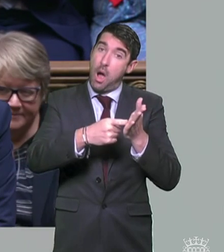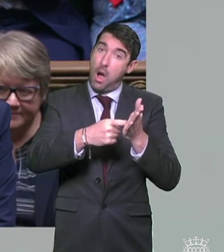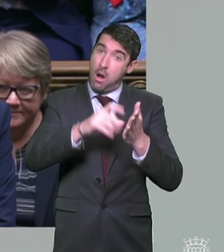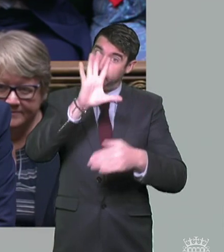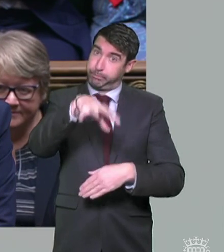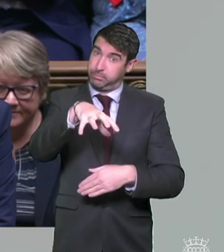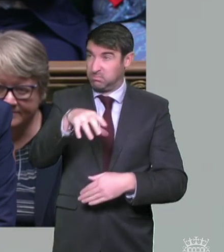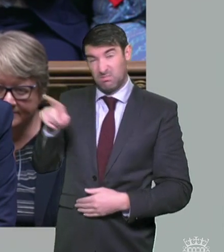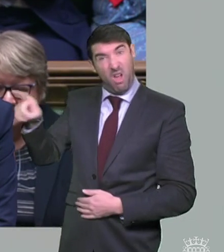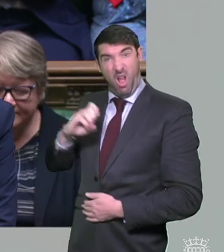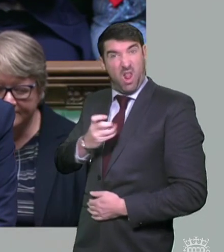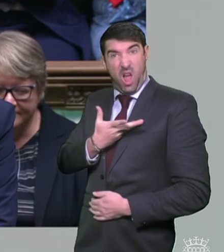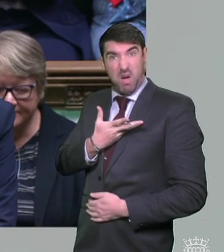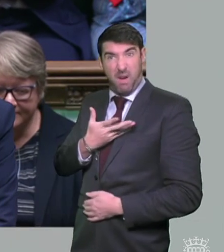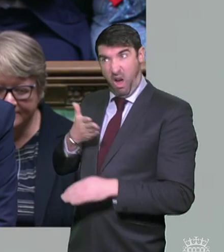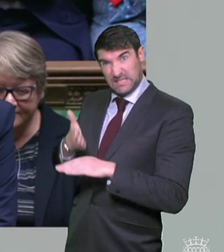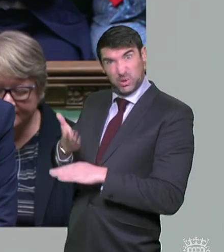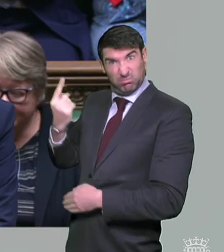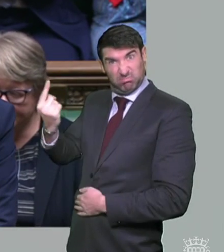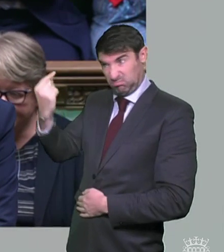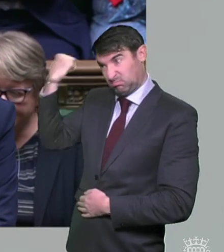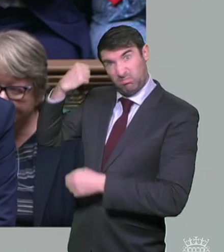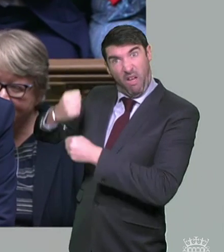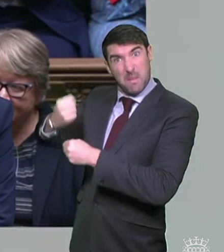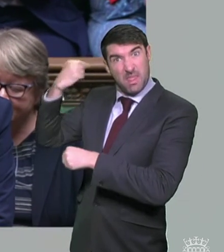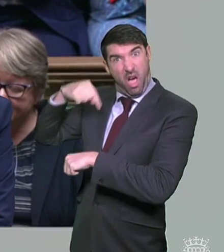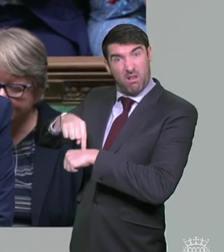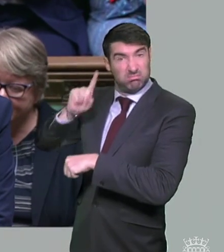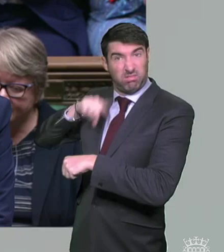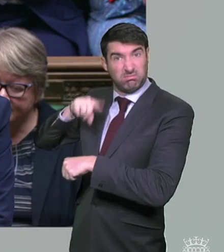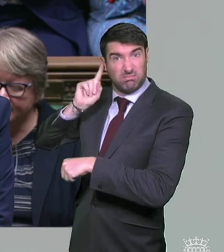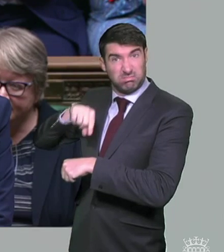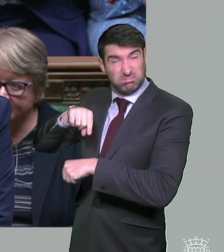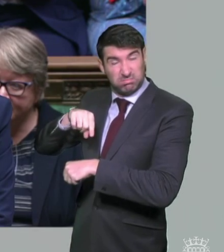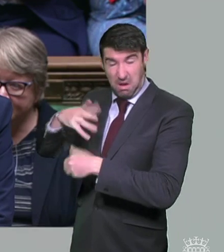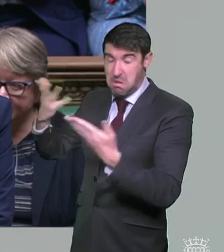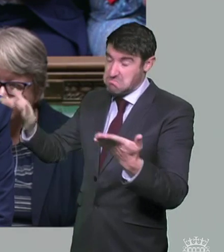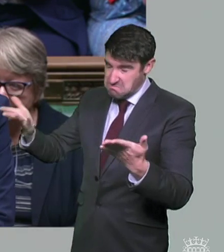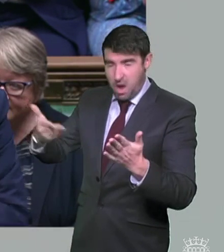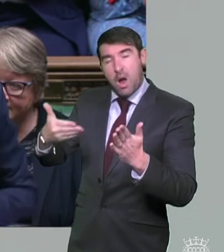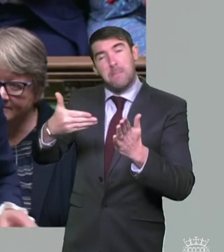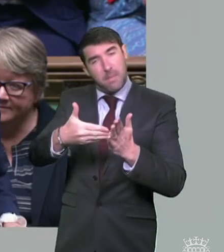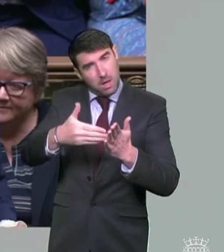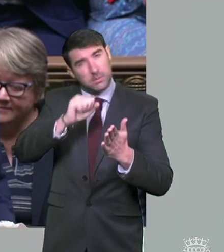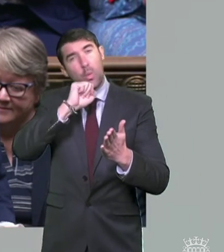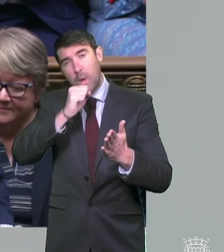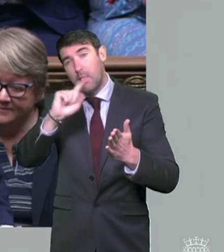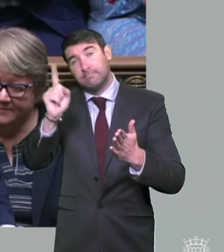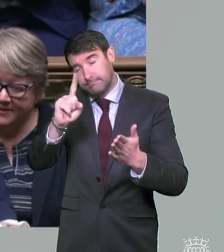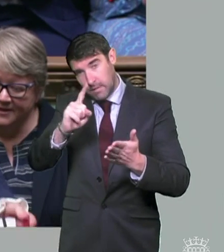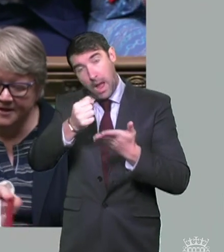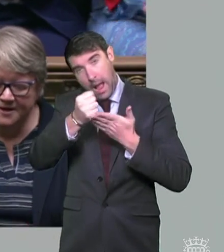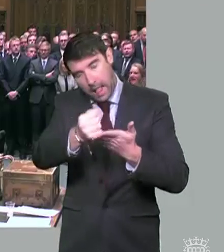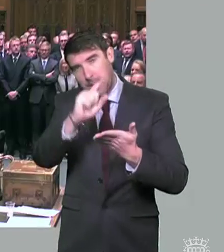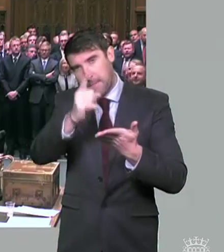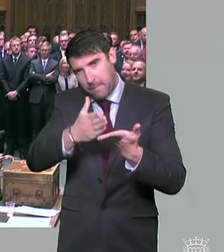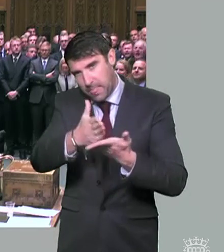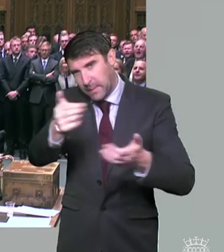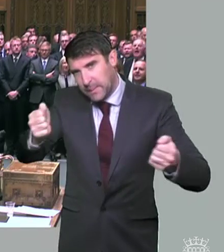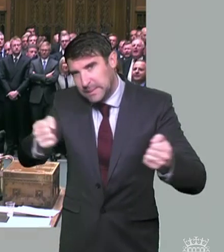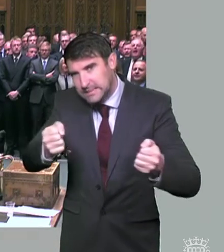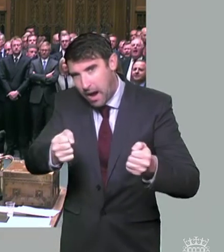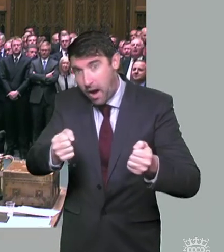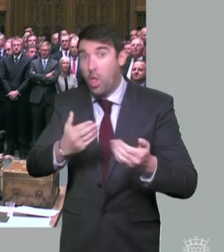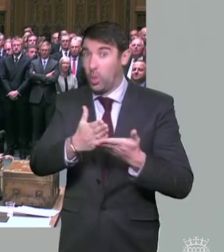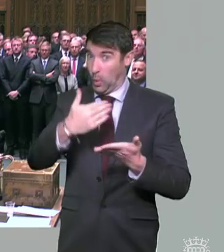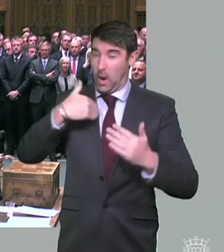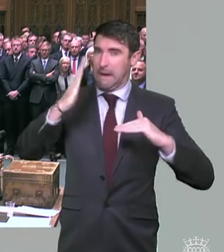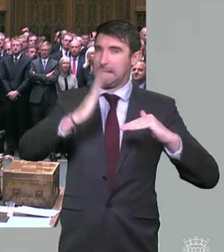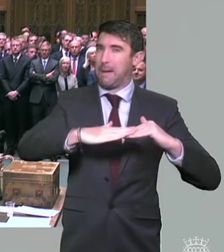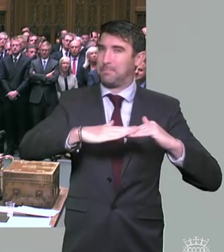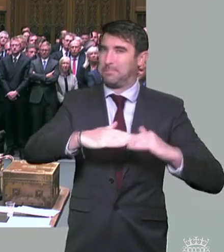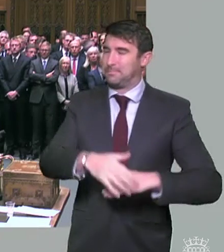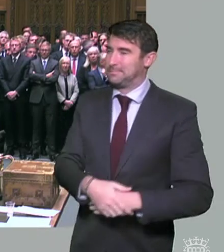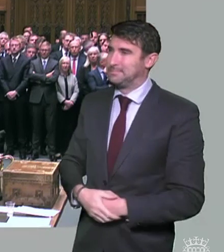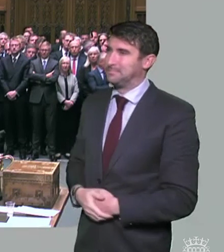That is why we will get on with delivering the supply, as well as helping people through the winter.